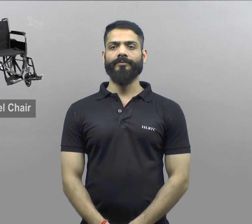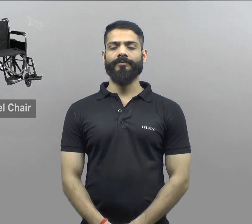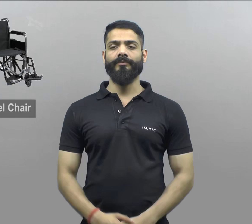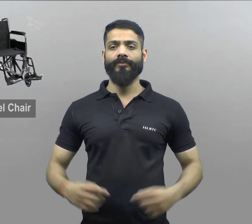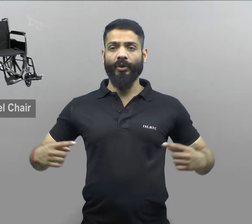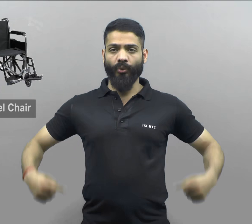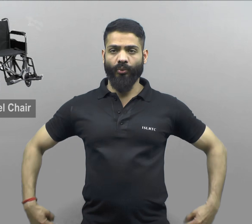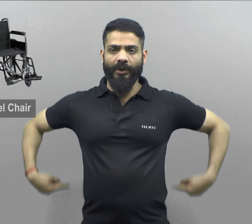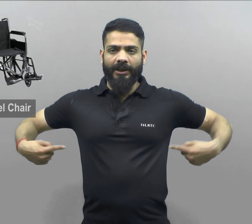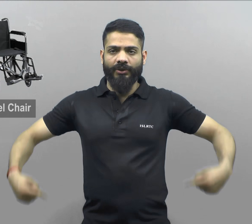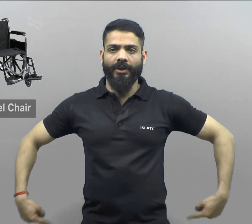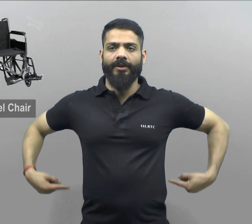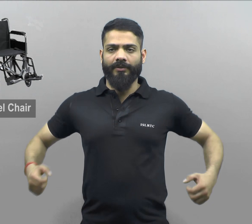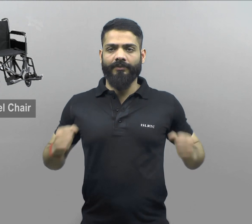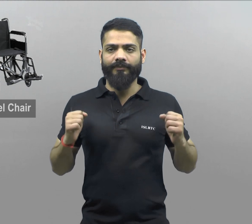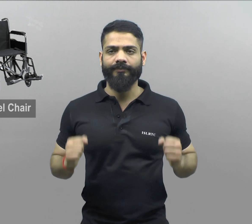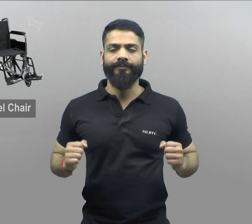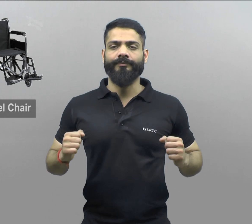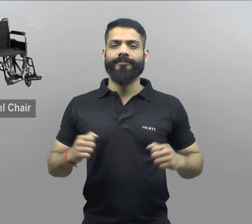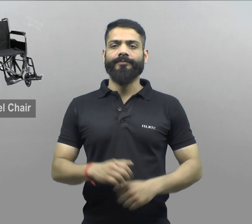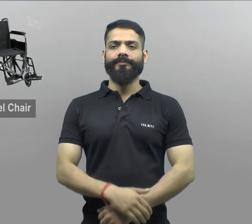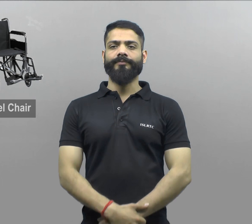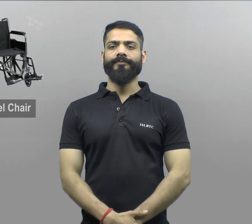Wheel Chair